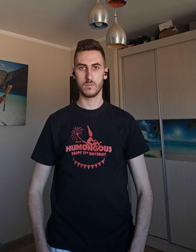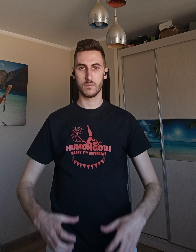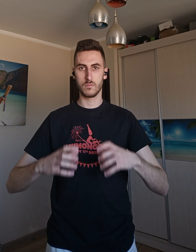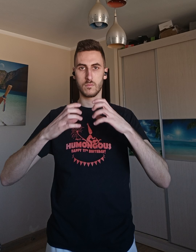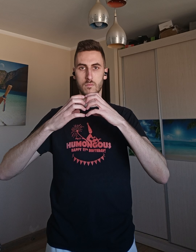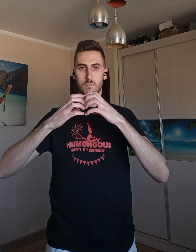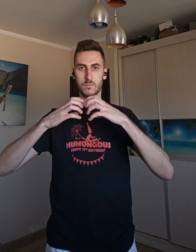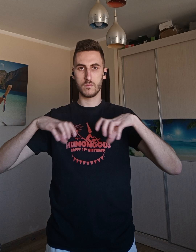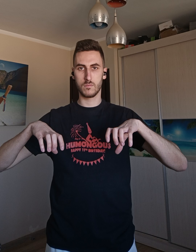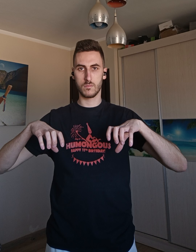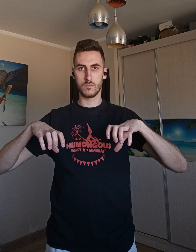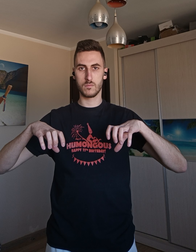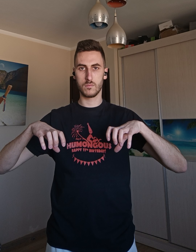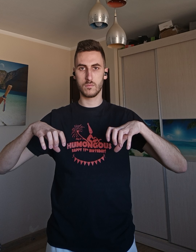ביצים